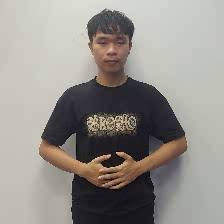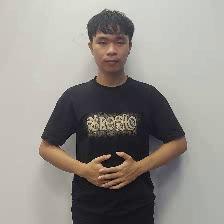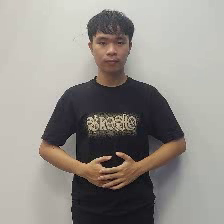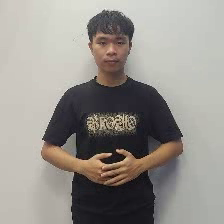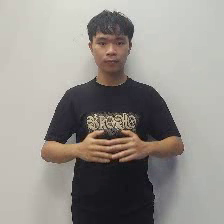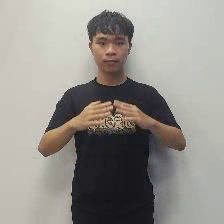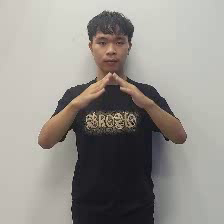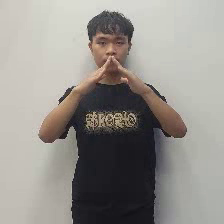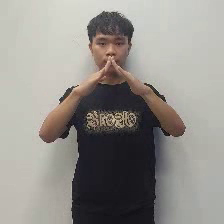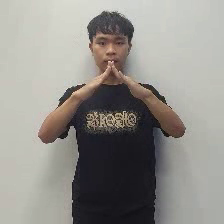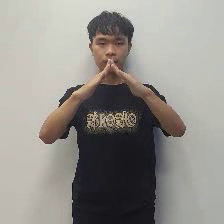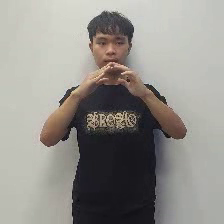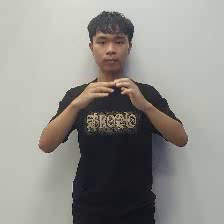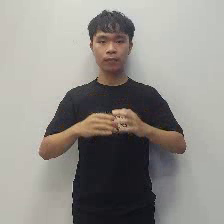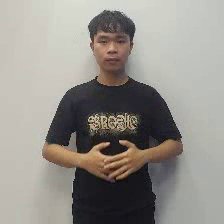Nhà